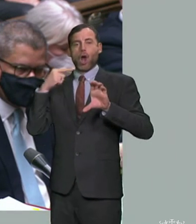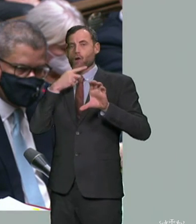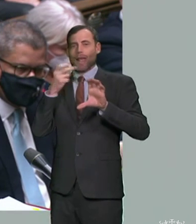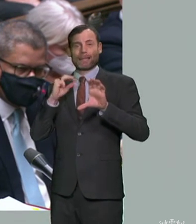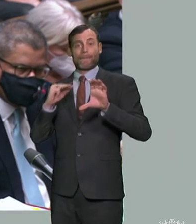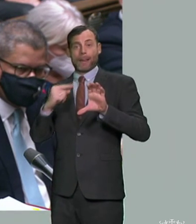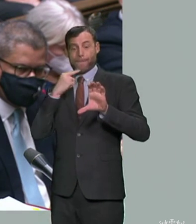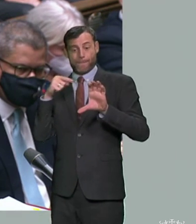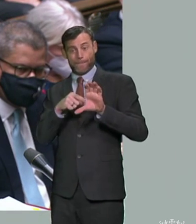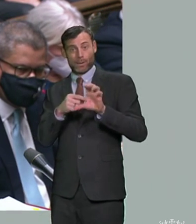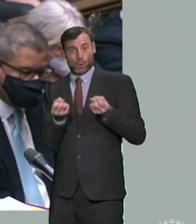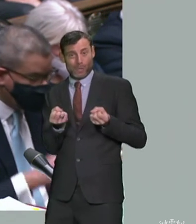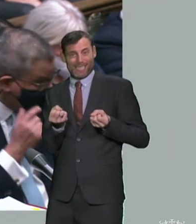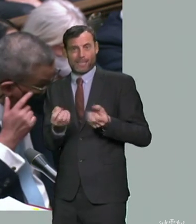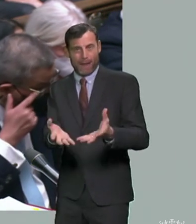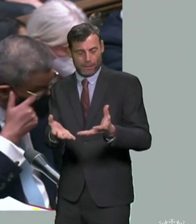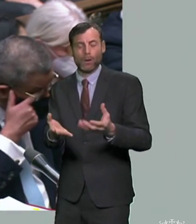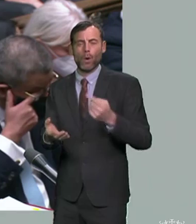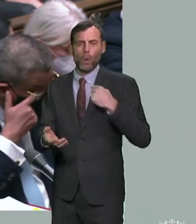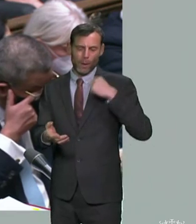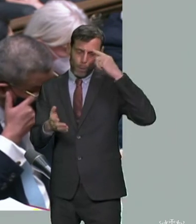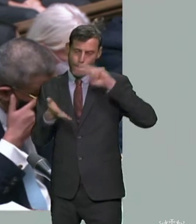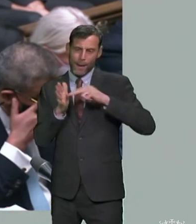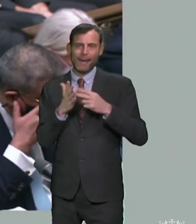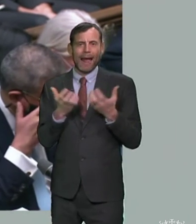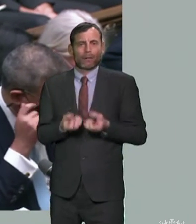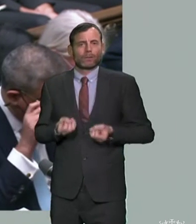We will be considering how to spend the English portion of that.